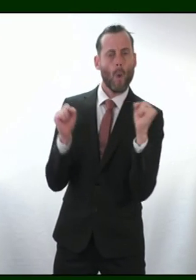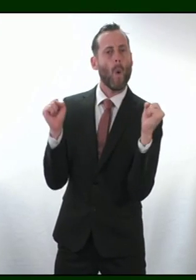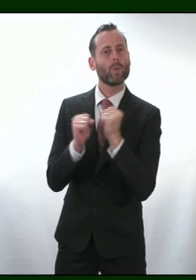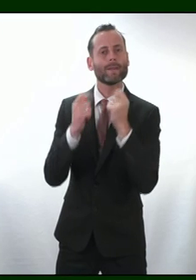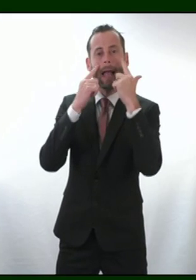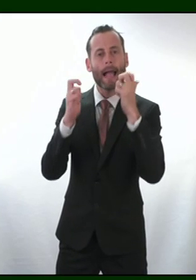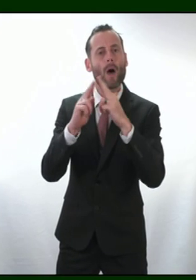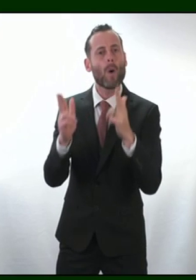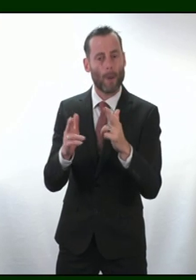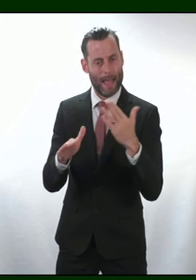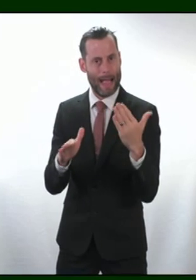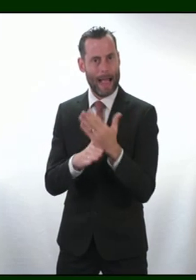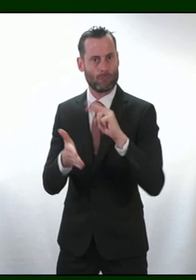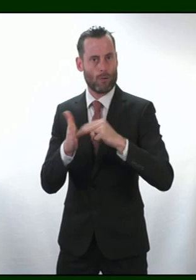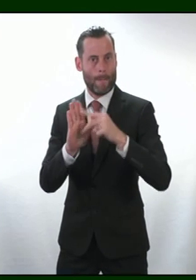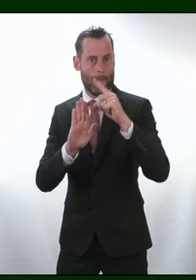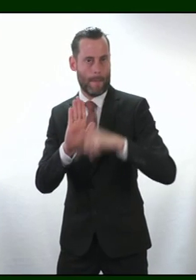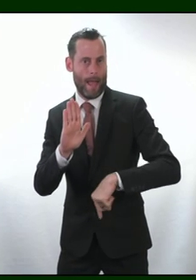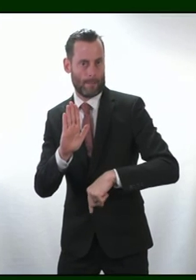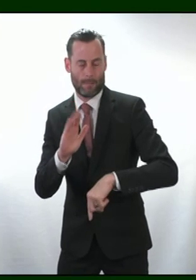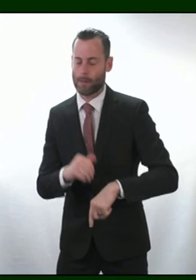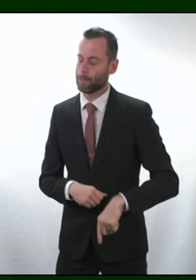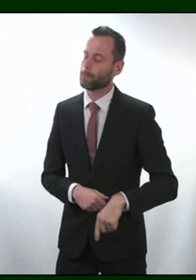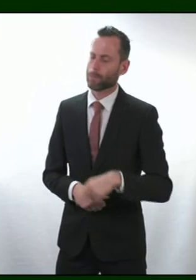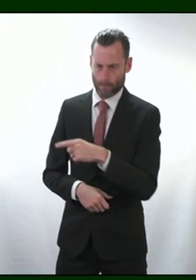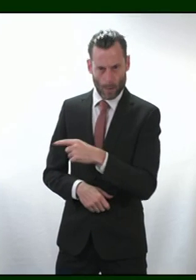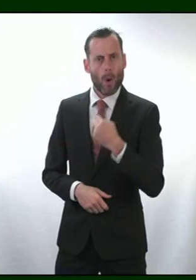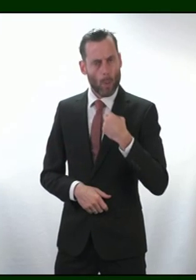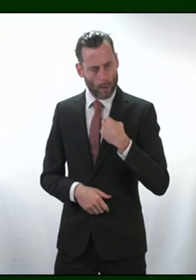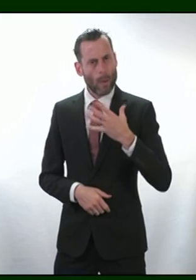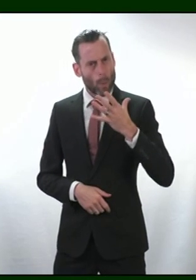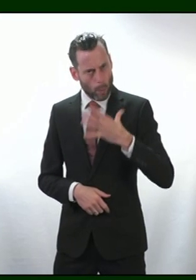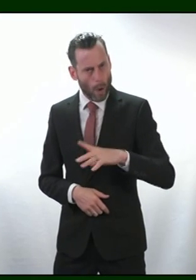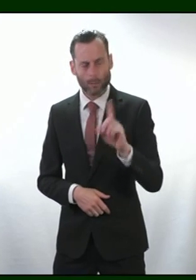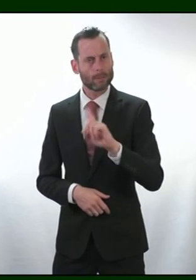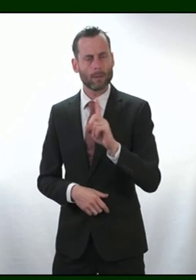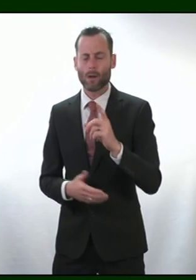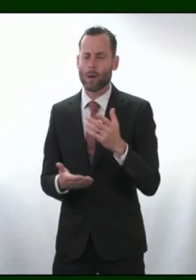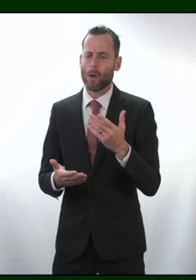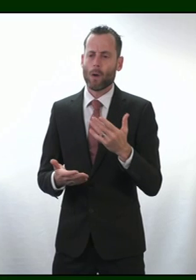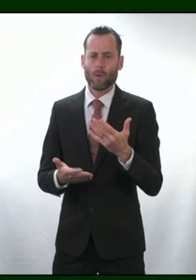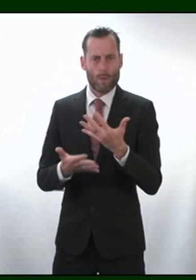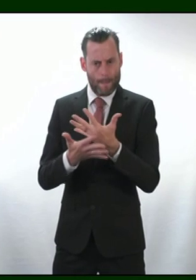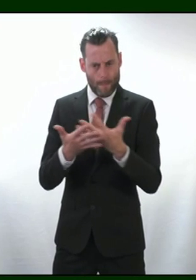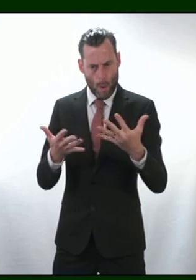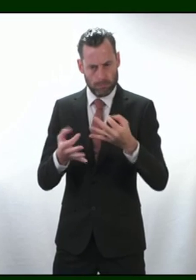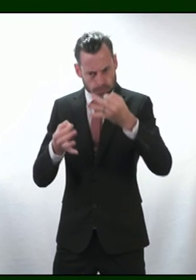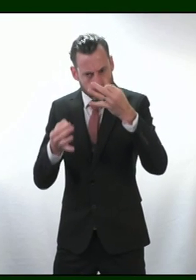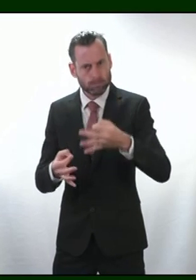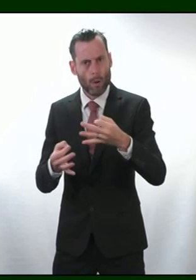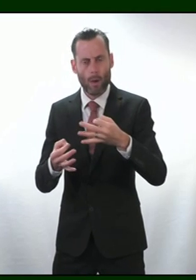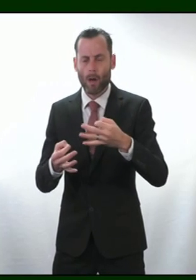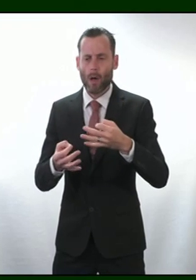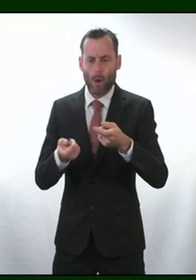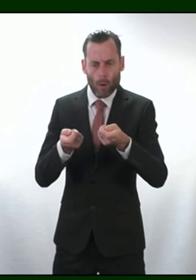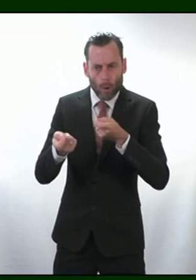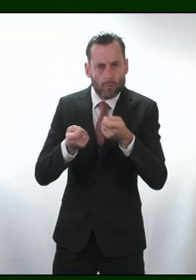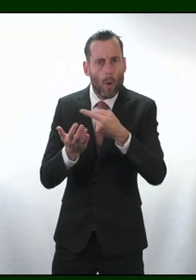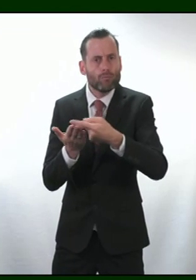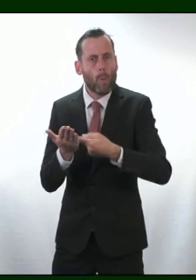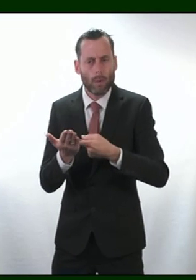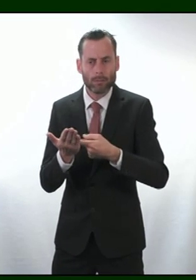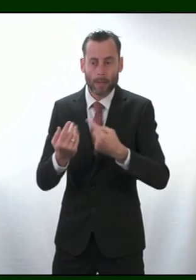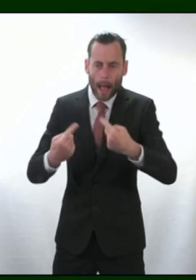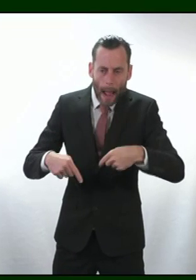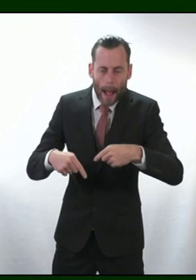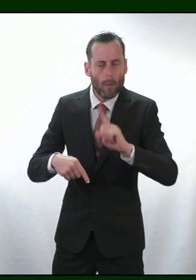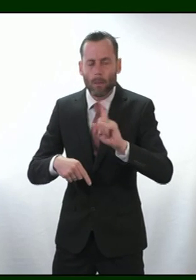It will not surprise her to know that we want to see a toughening up of the rules governing the movement of workers from one care home to another.